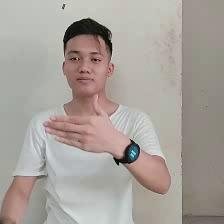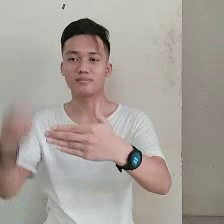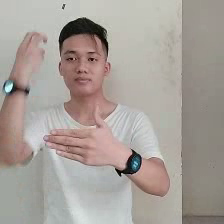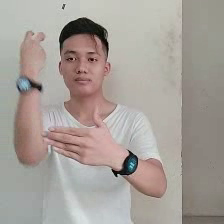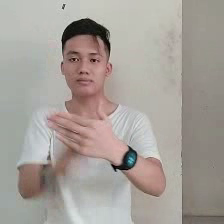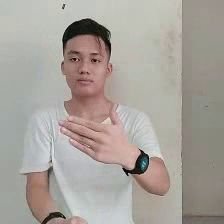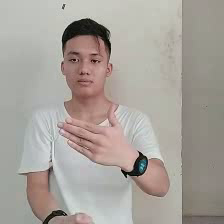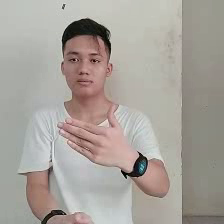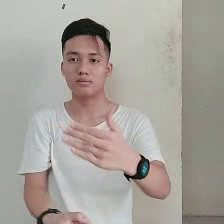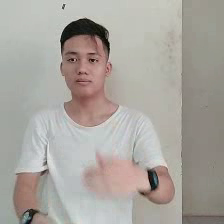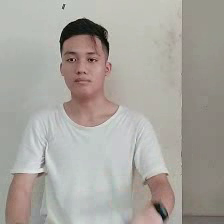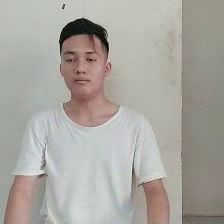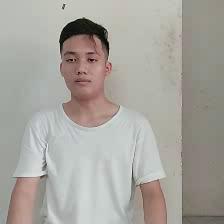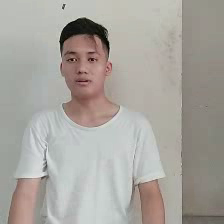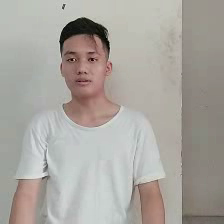Phạt